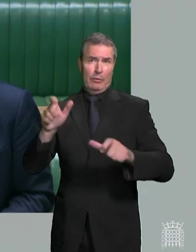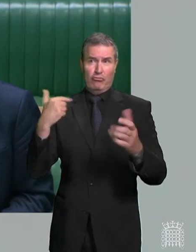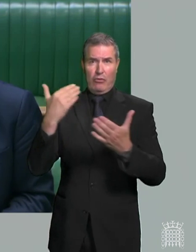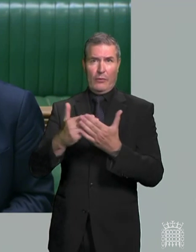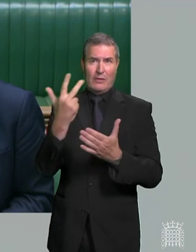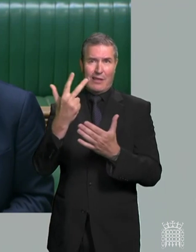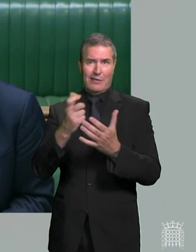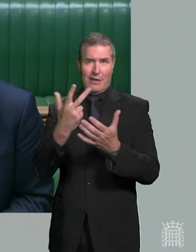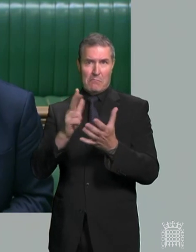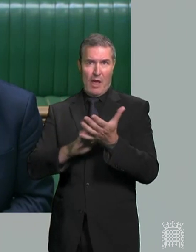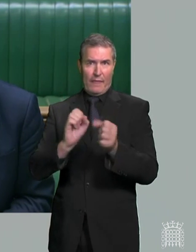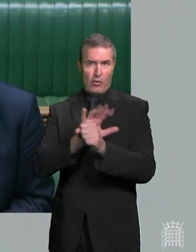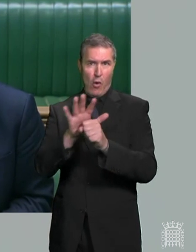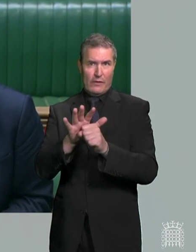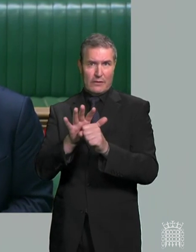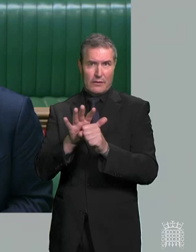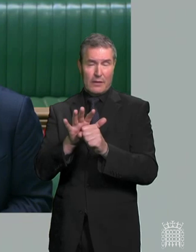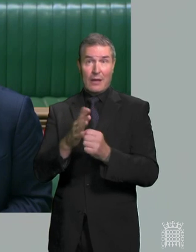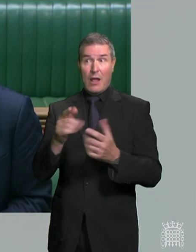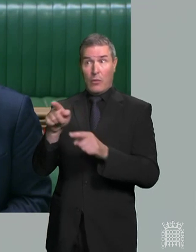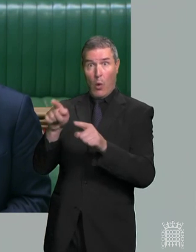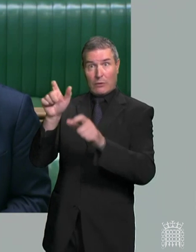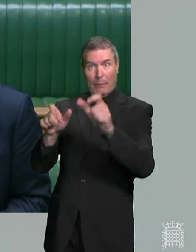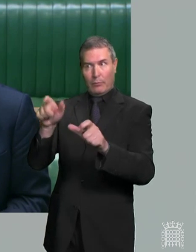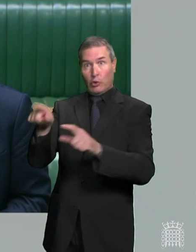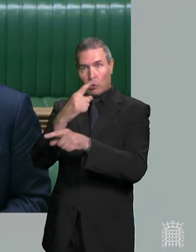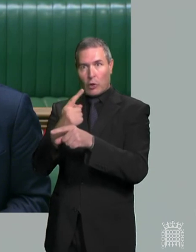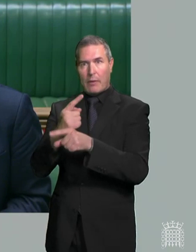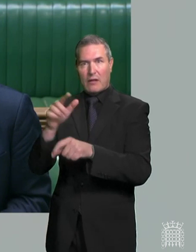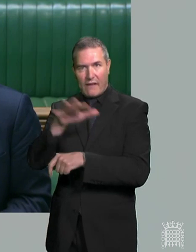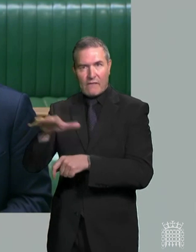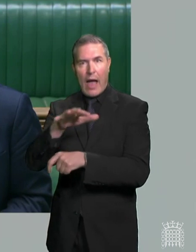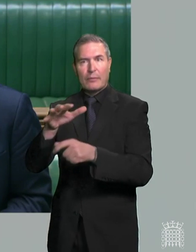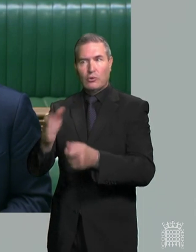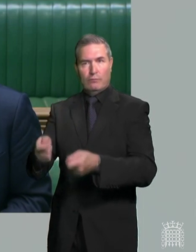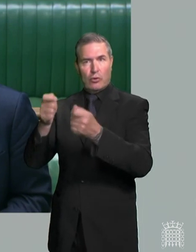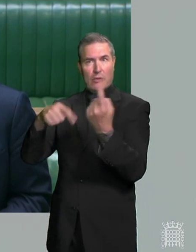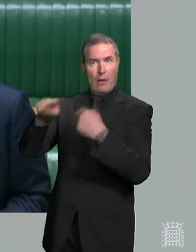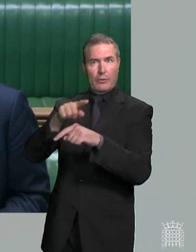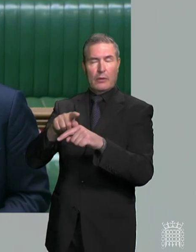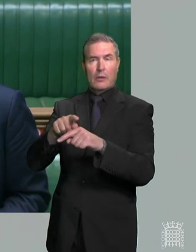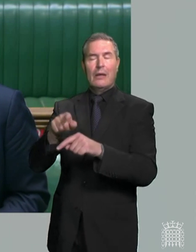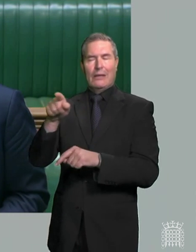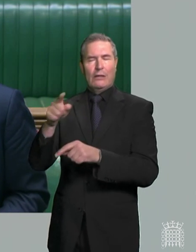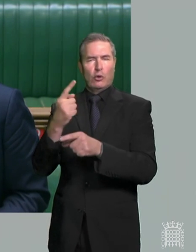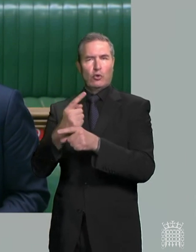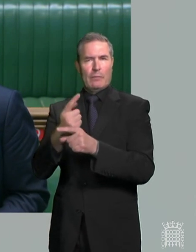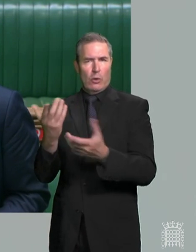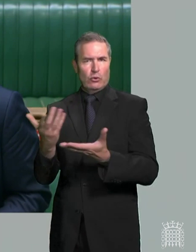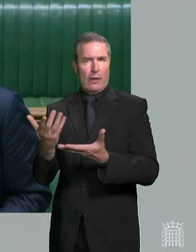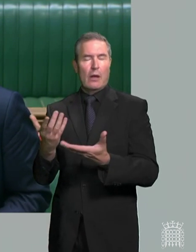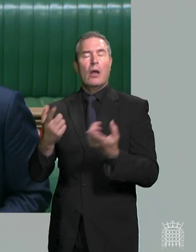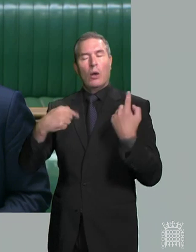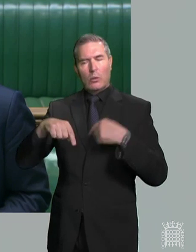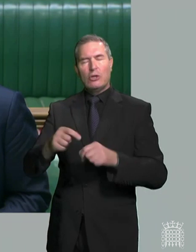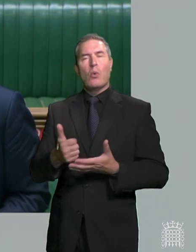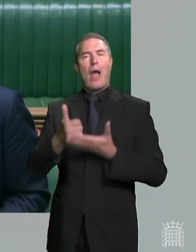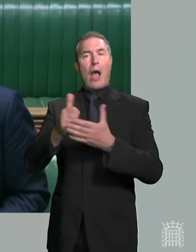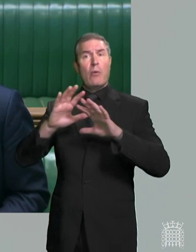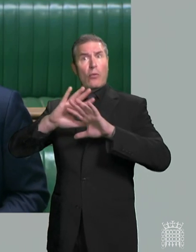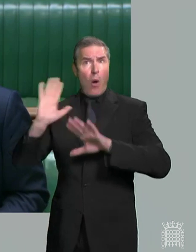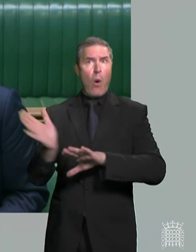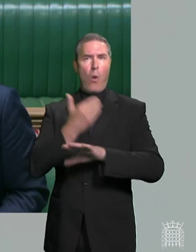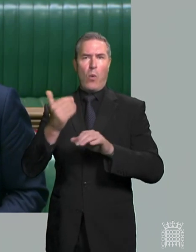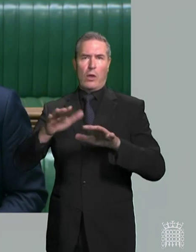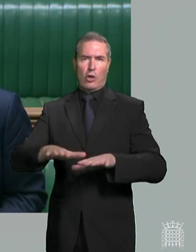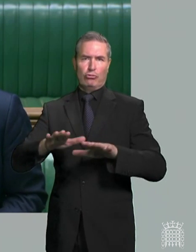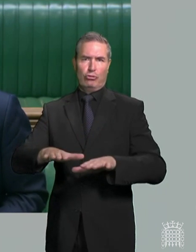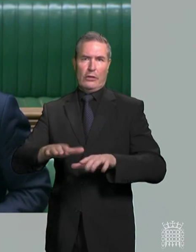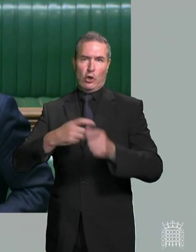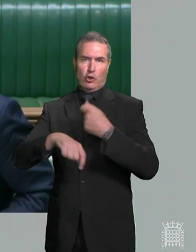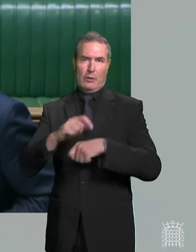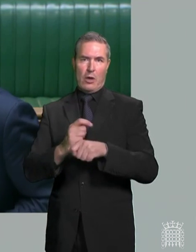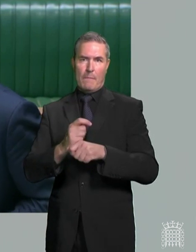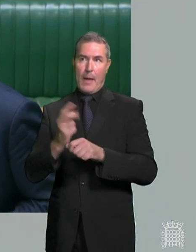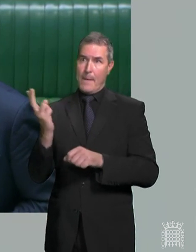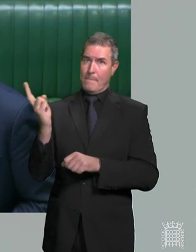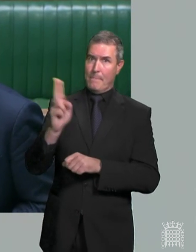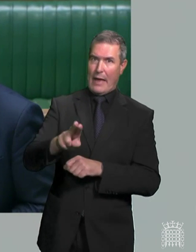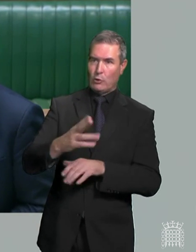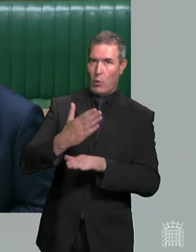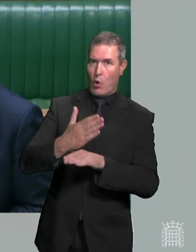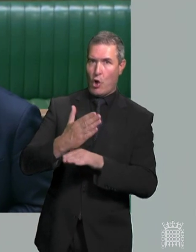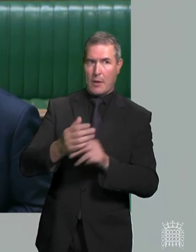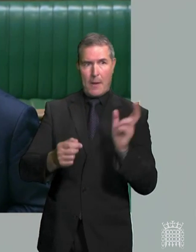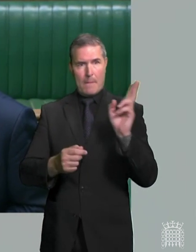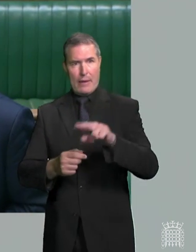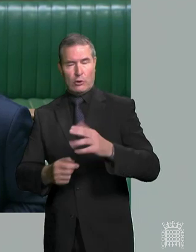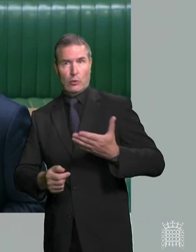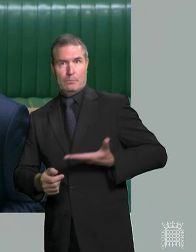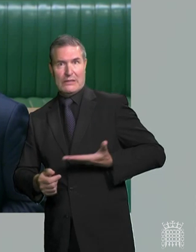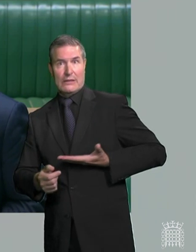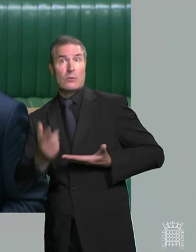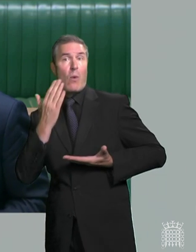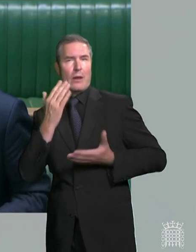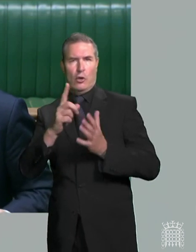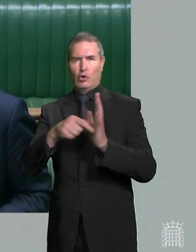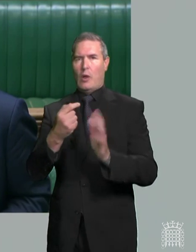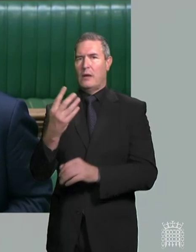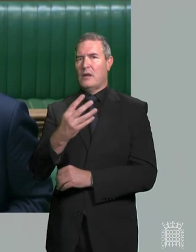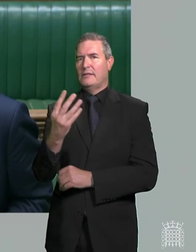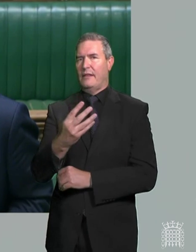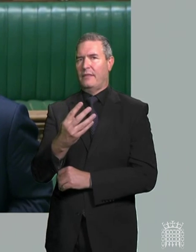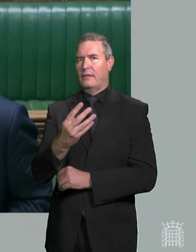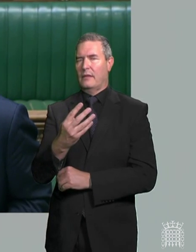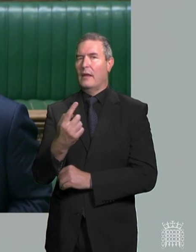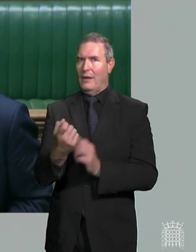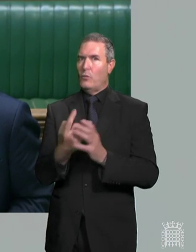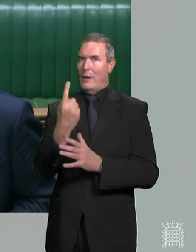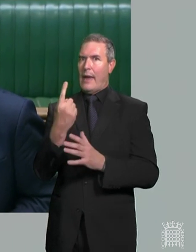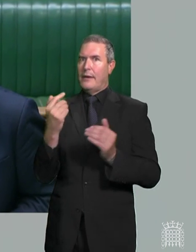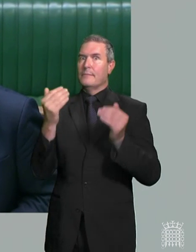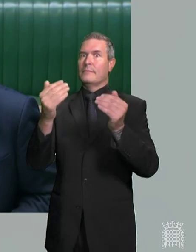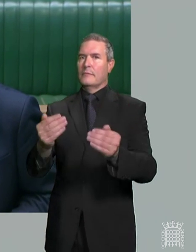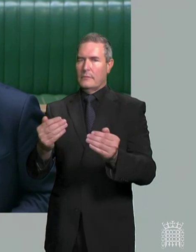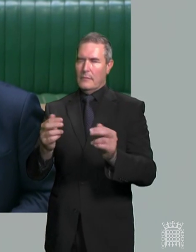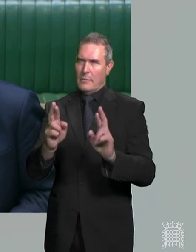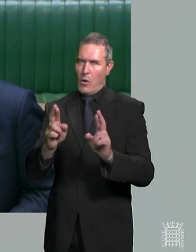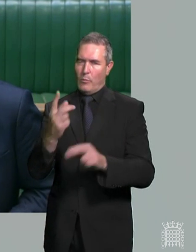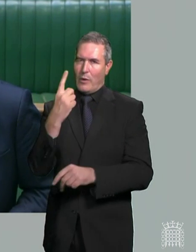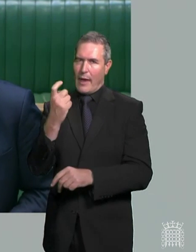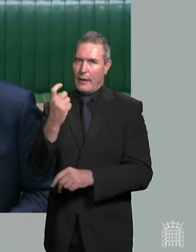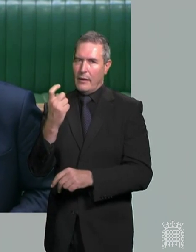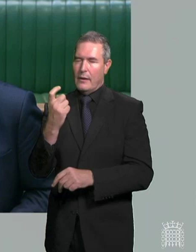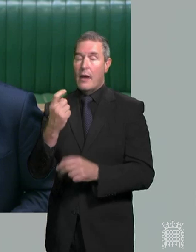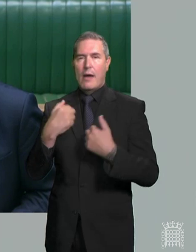The single most important thing we can do now for the individuals and families that the honourable Gentleman represents and is rightly talking about today is to help our country to get back on its feet by cautiously opening up in the way that we are on 19 July, if we can take that step, which I very much hope we will.